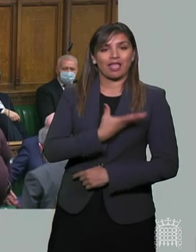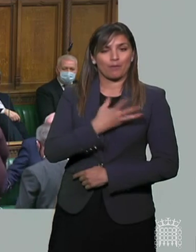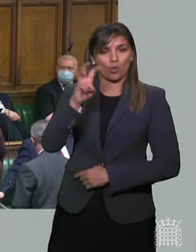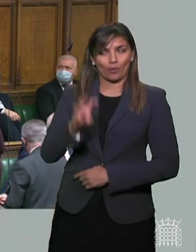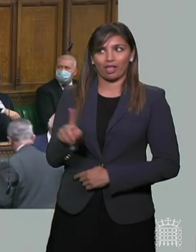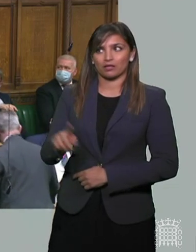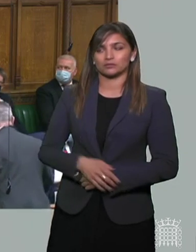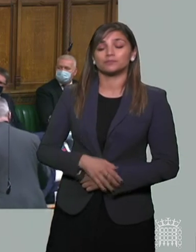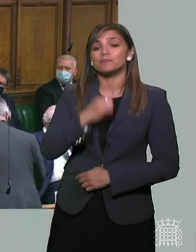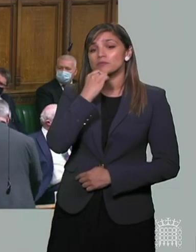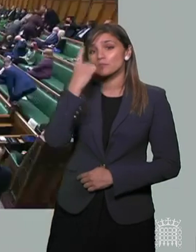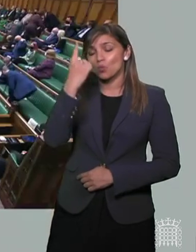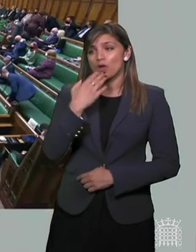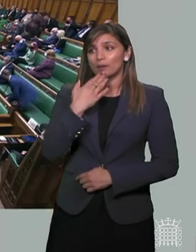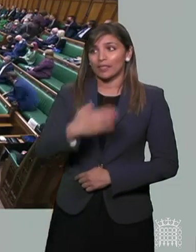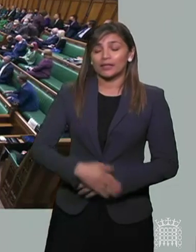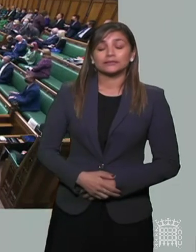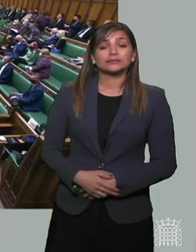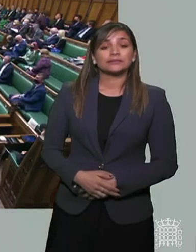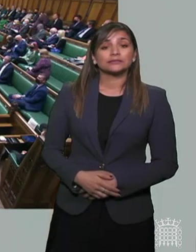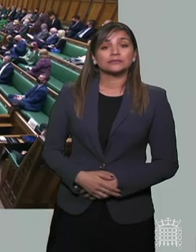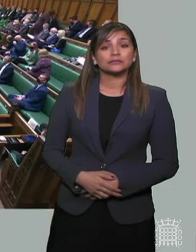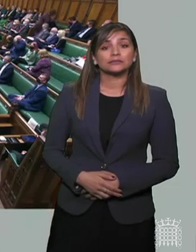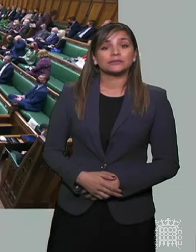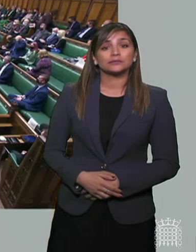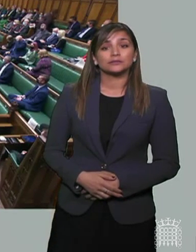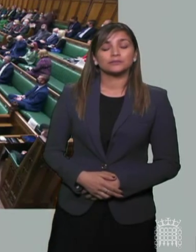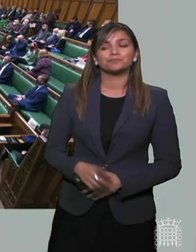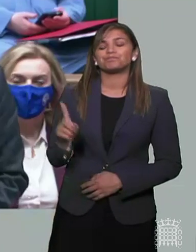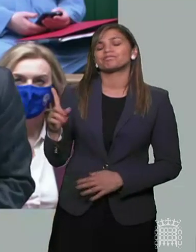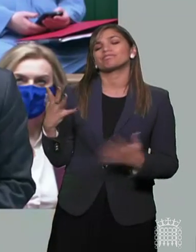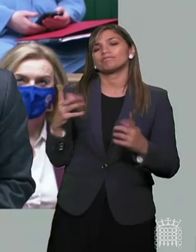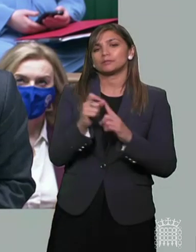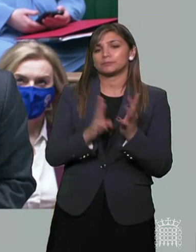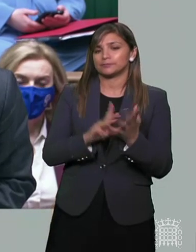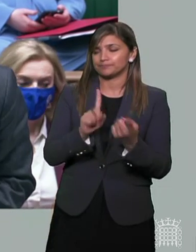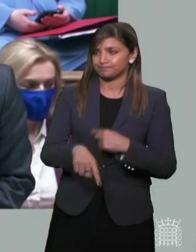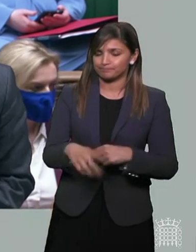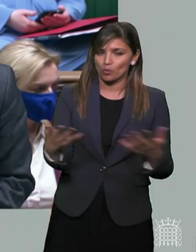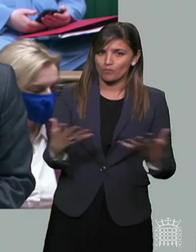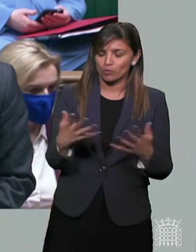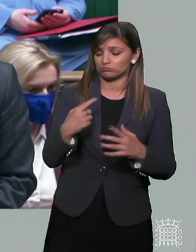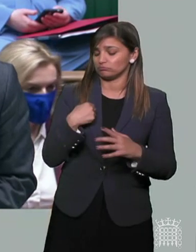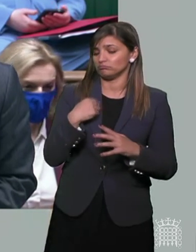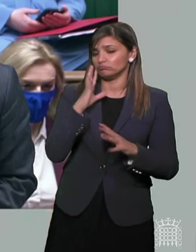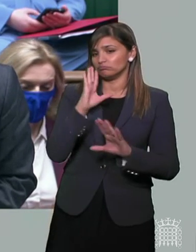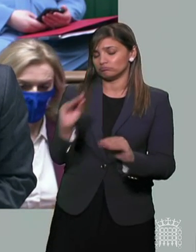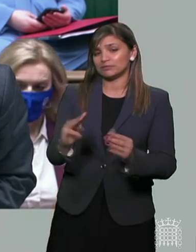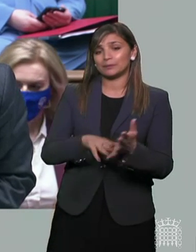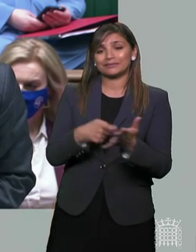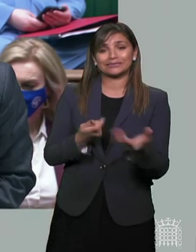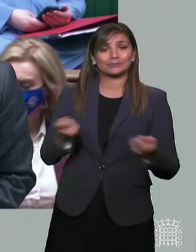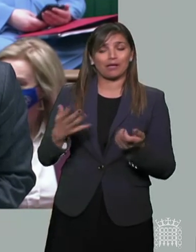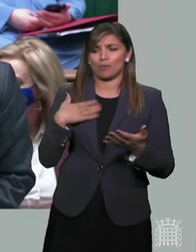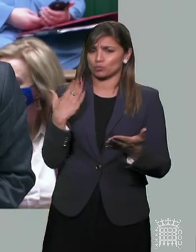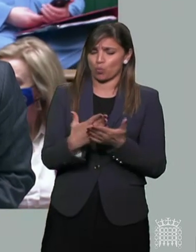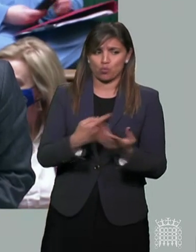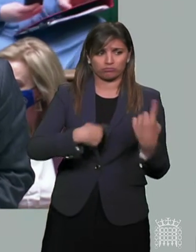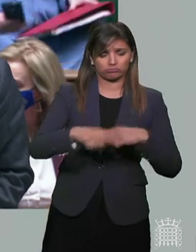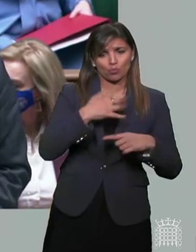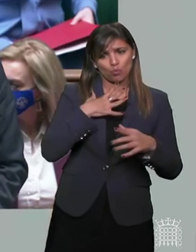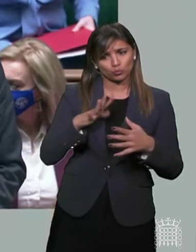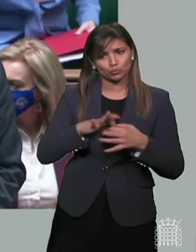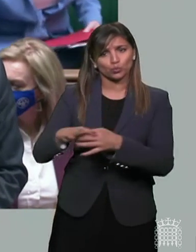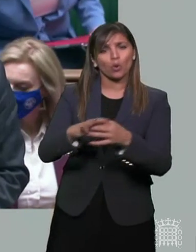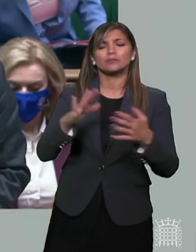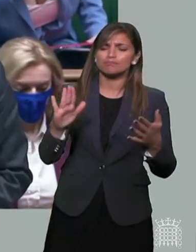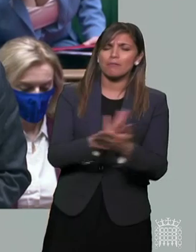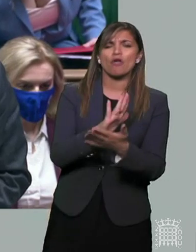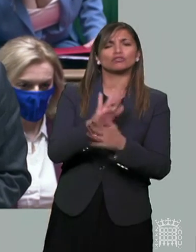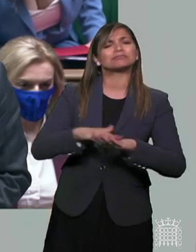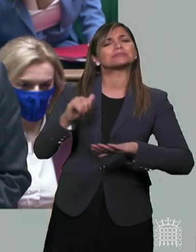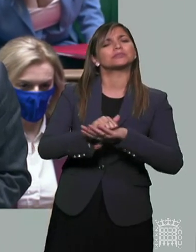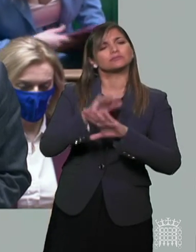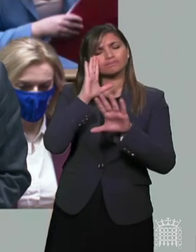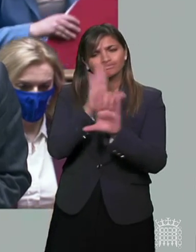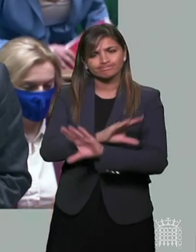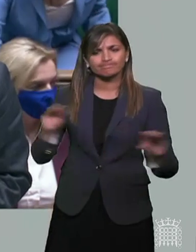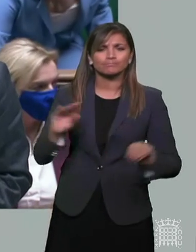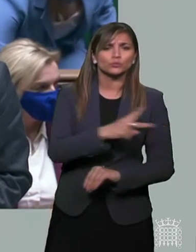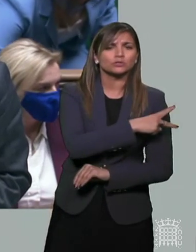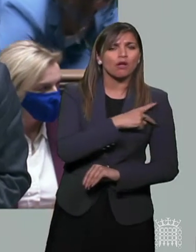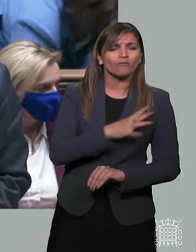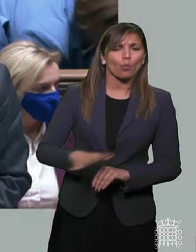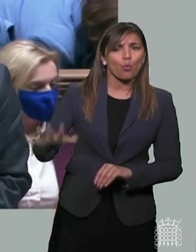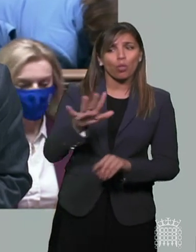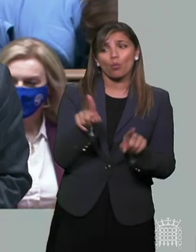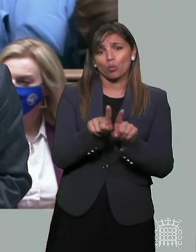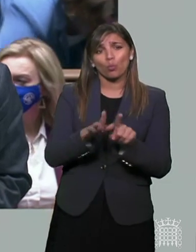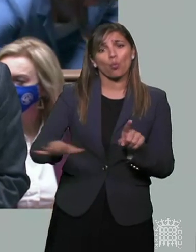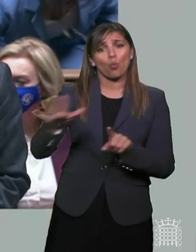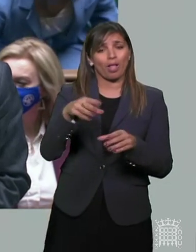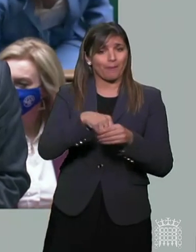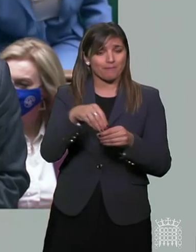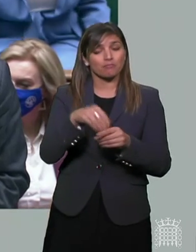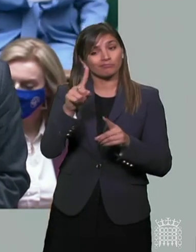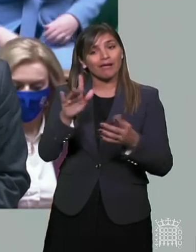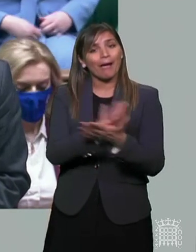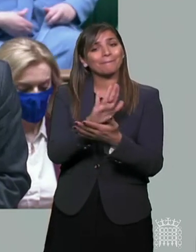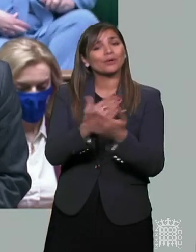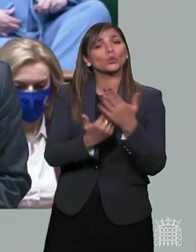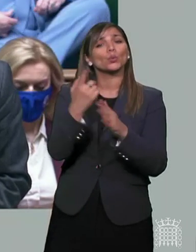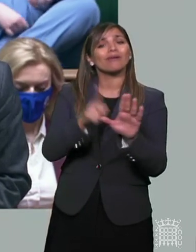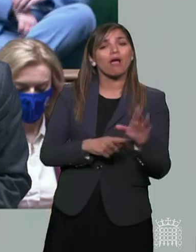I am sure the whole House will want to join me in wishing you, Mr Speaker, and all members of staff—and indeed all Members—a merry Christmas and a happy new year.